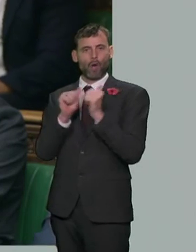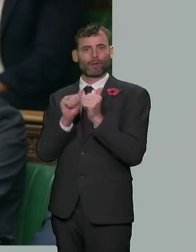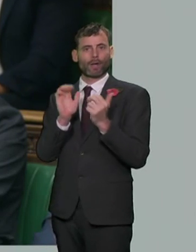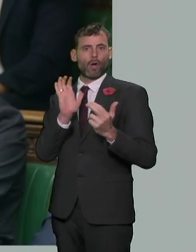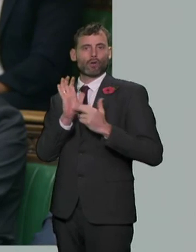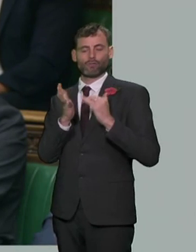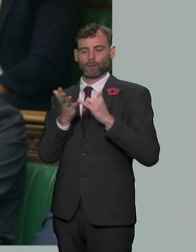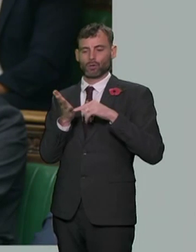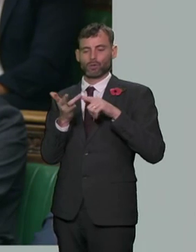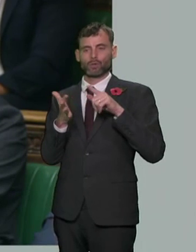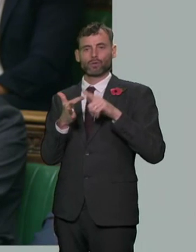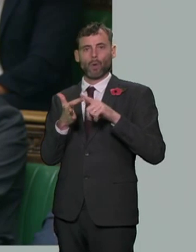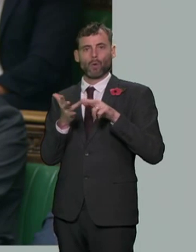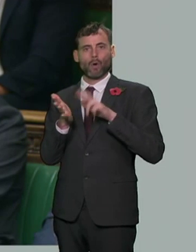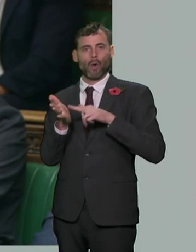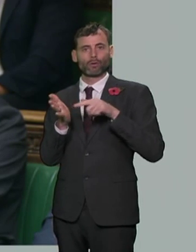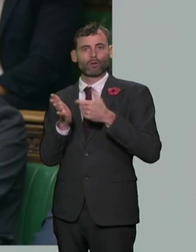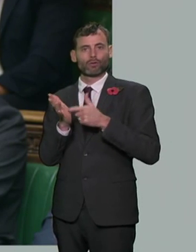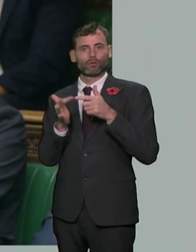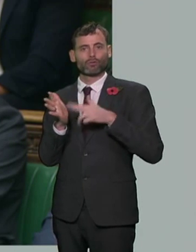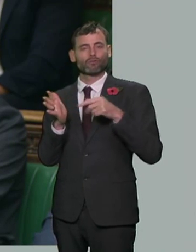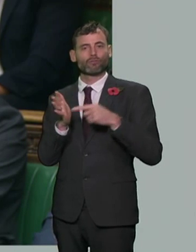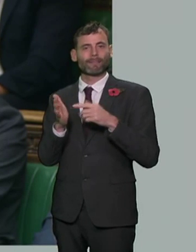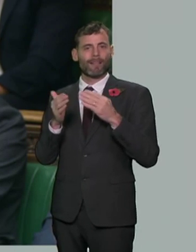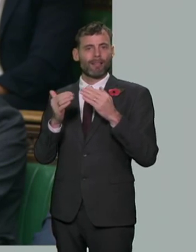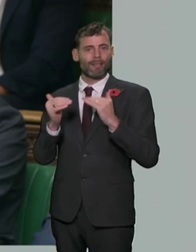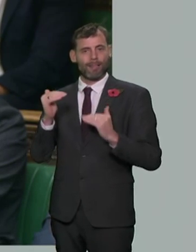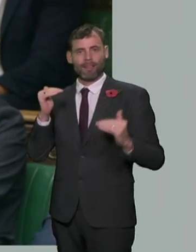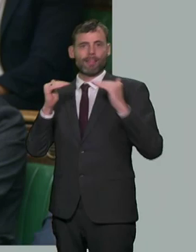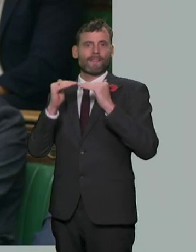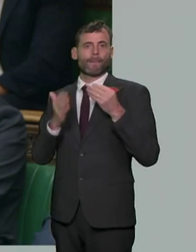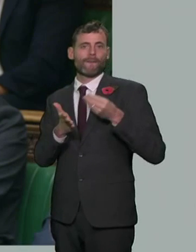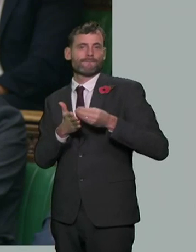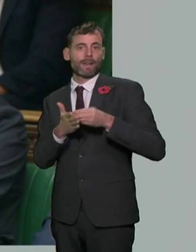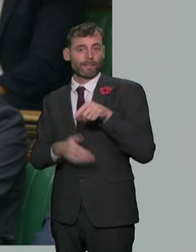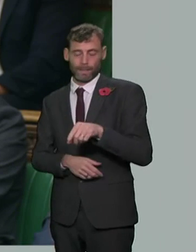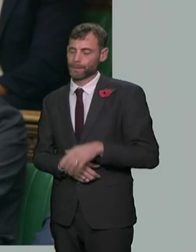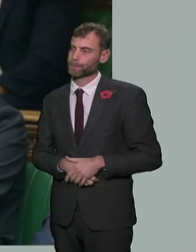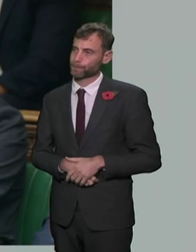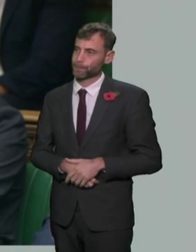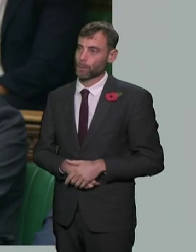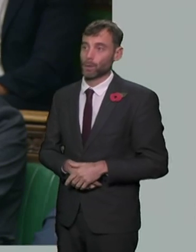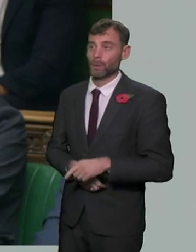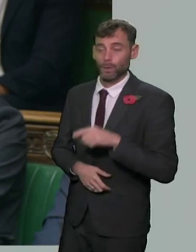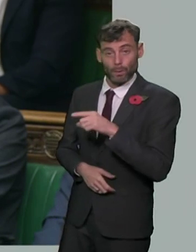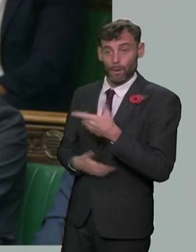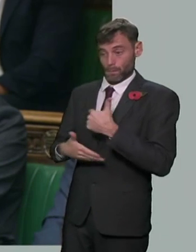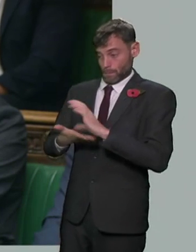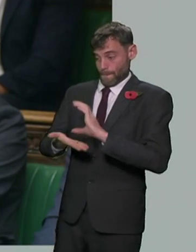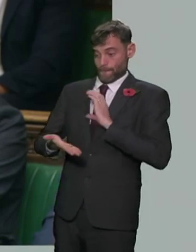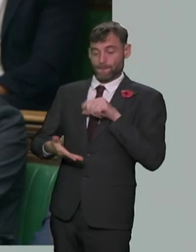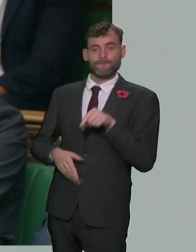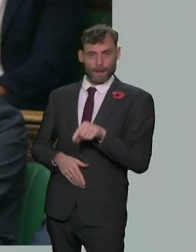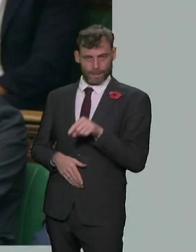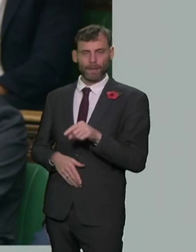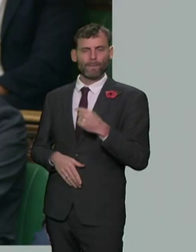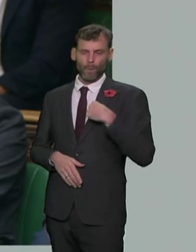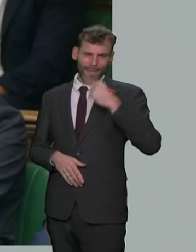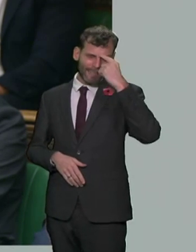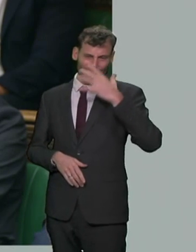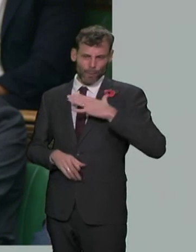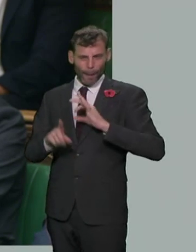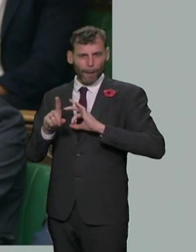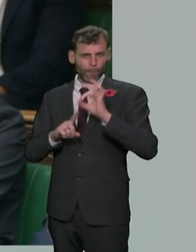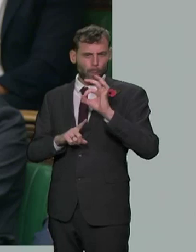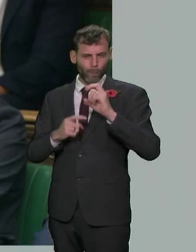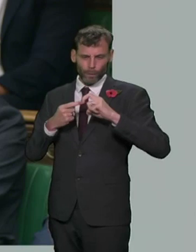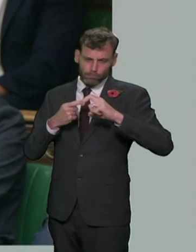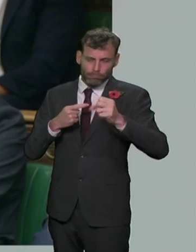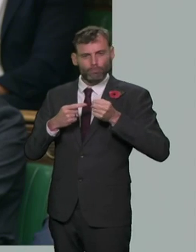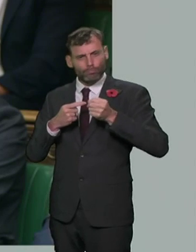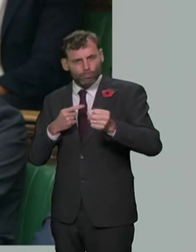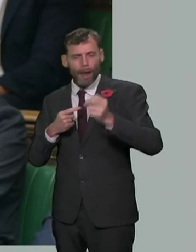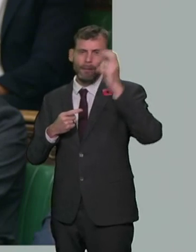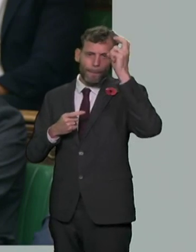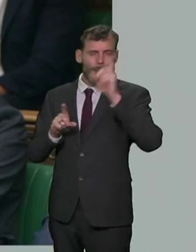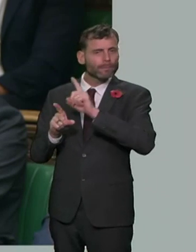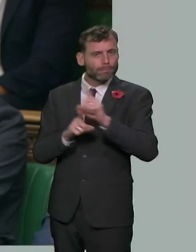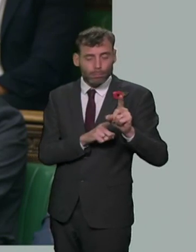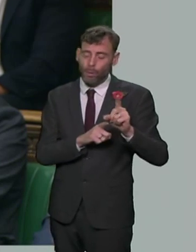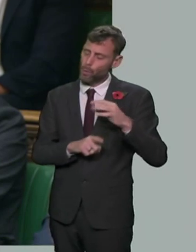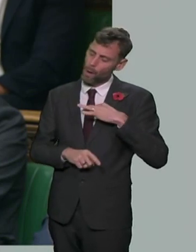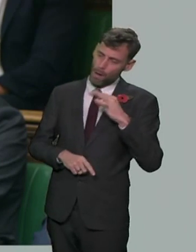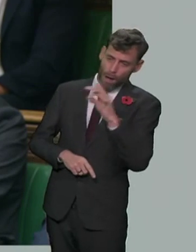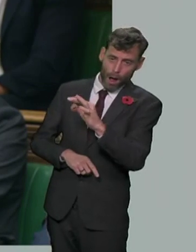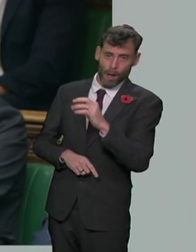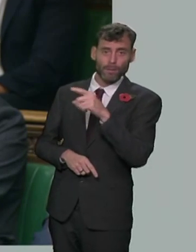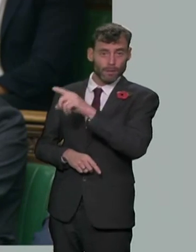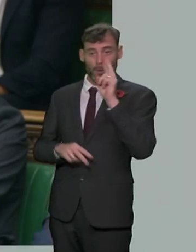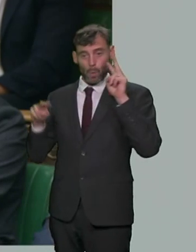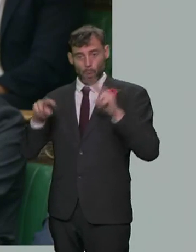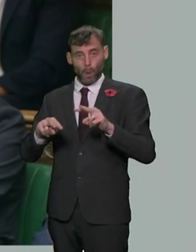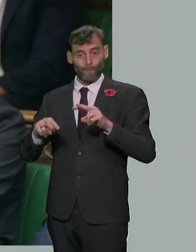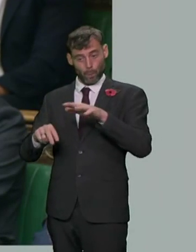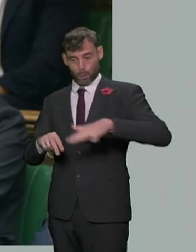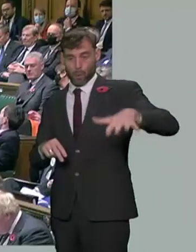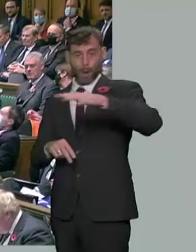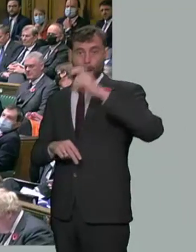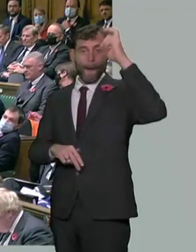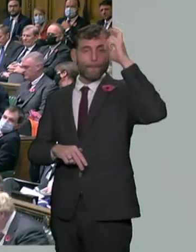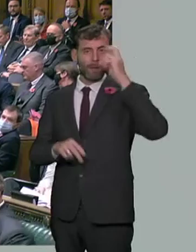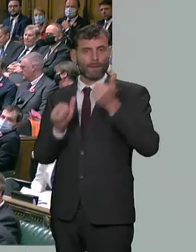If we are truly to level up opportunities and access to opportunities in Stoke-on-Trent, we must also improve our poor public transport, so will my right honourable Friend agree to look at the possibility of bus franchising in the Potteries?